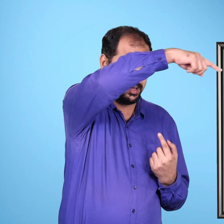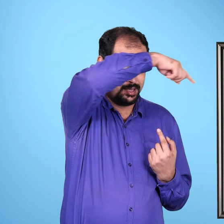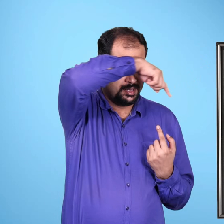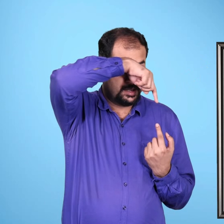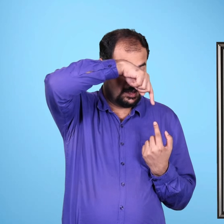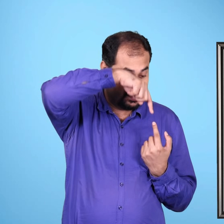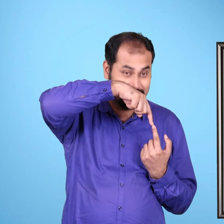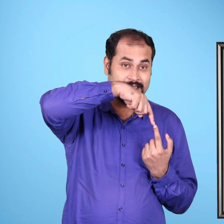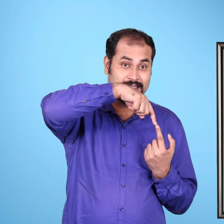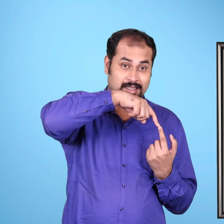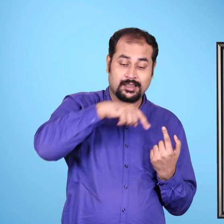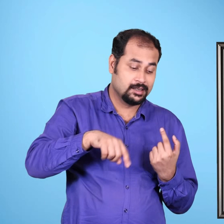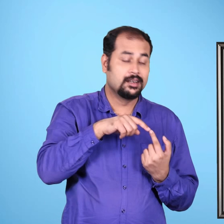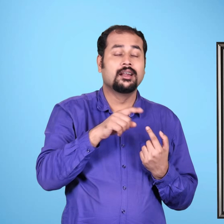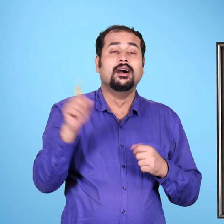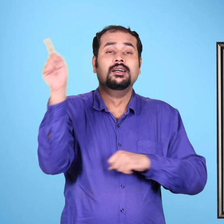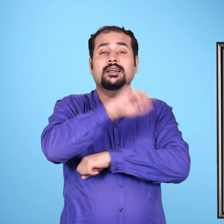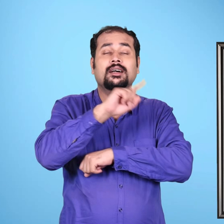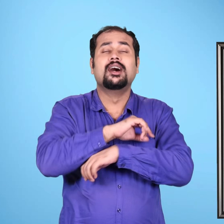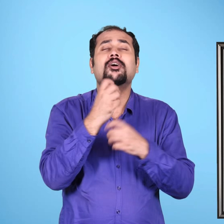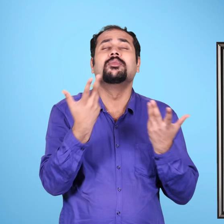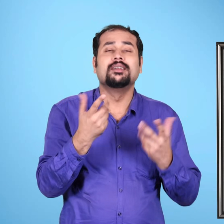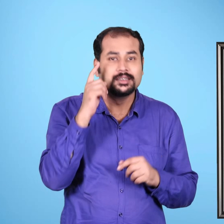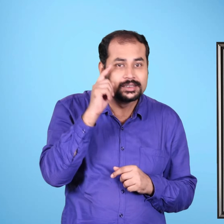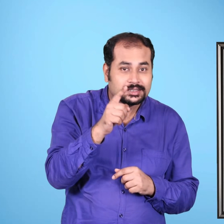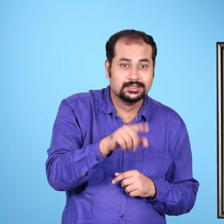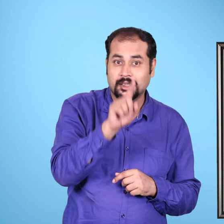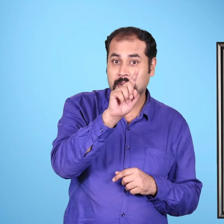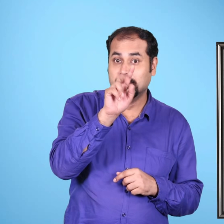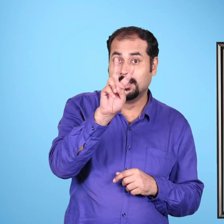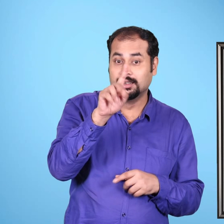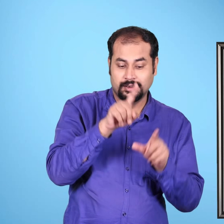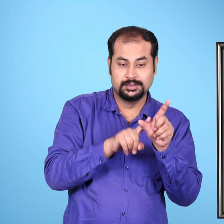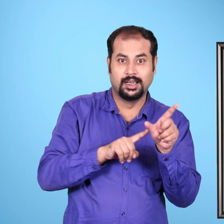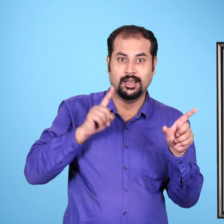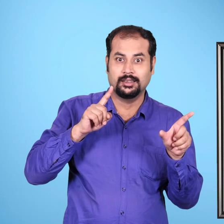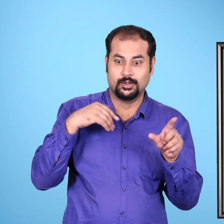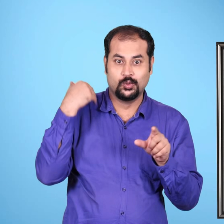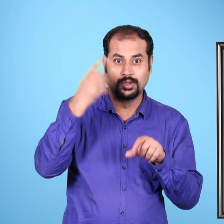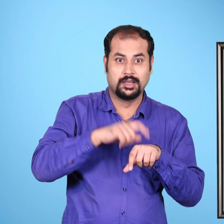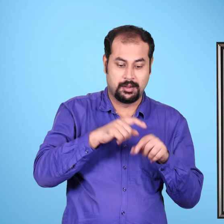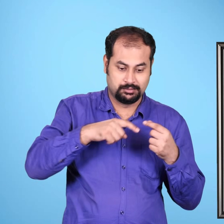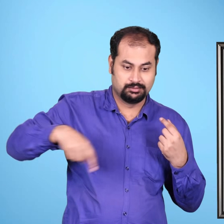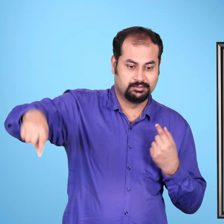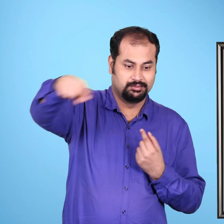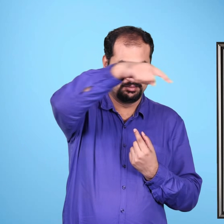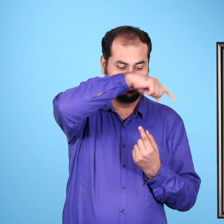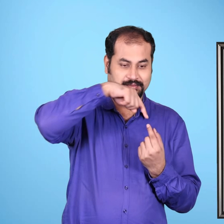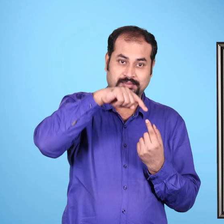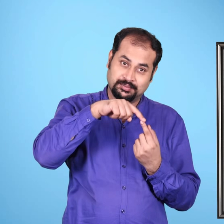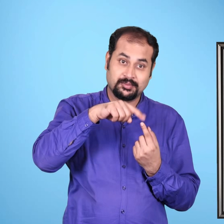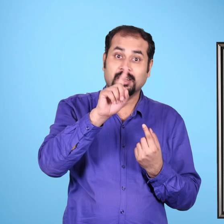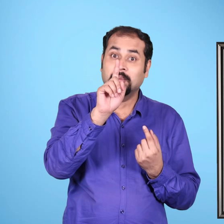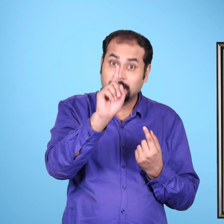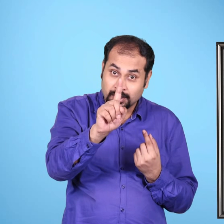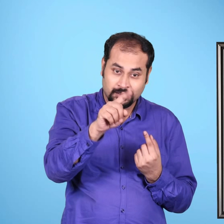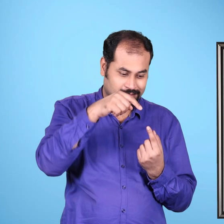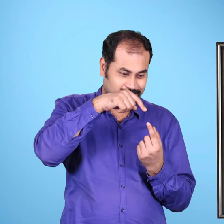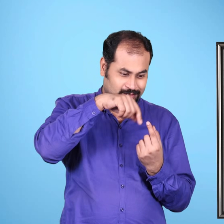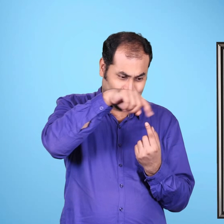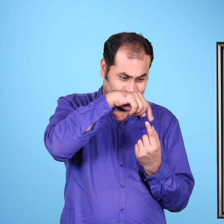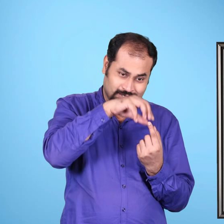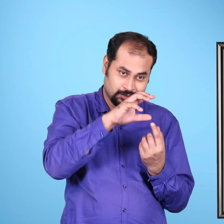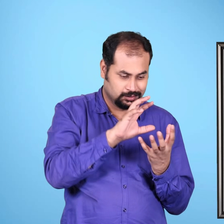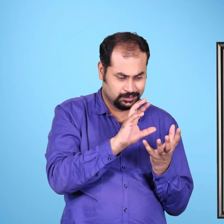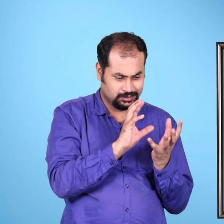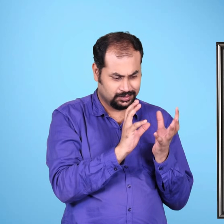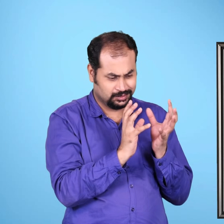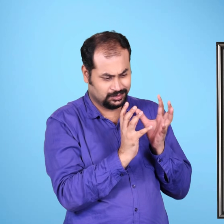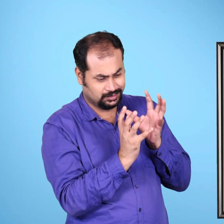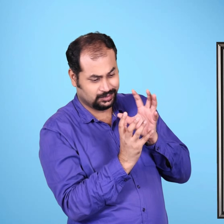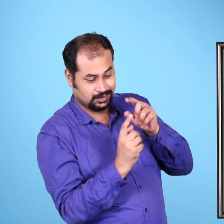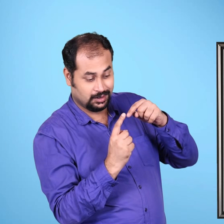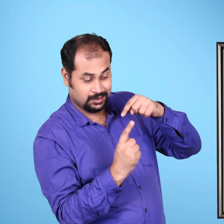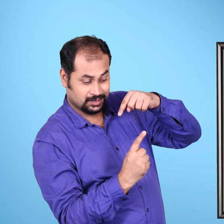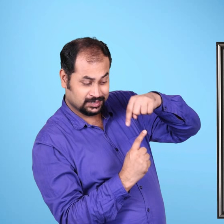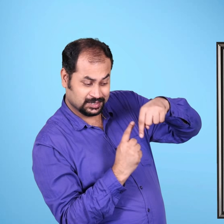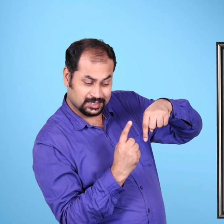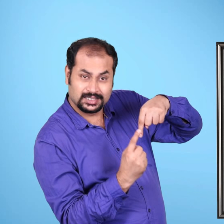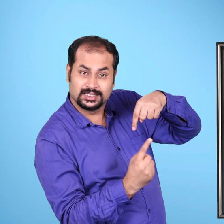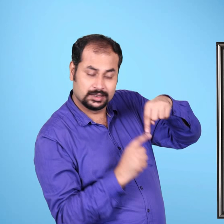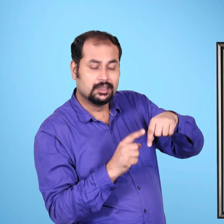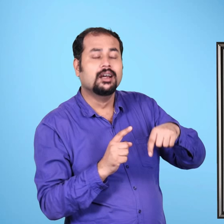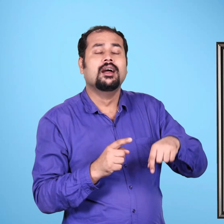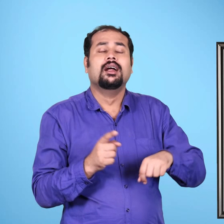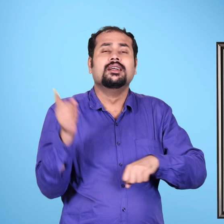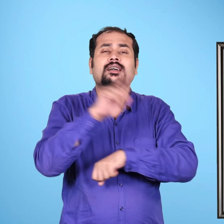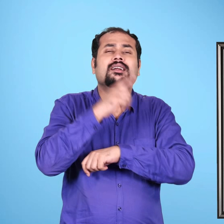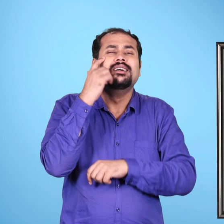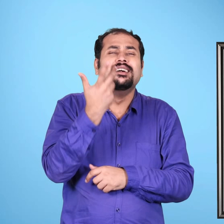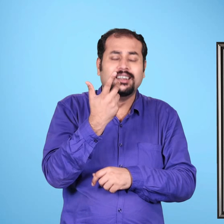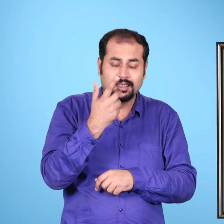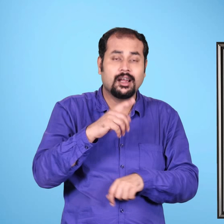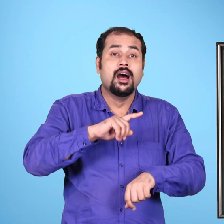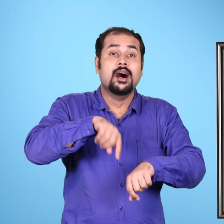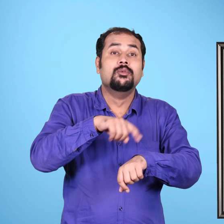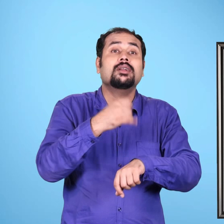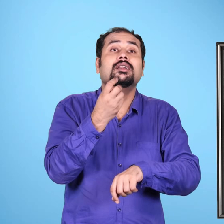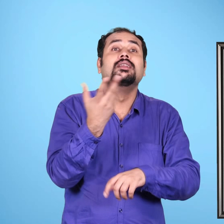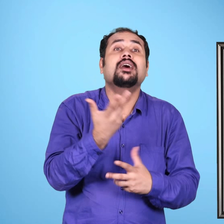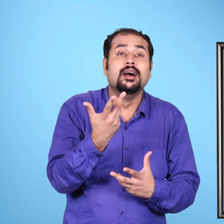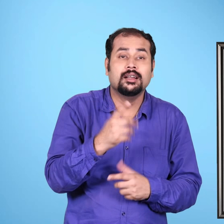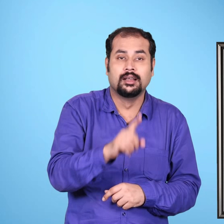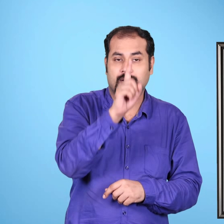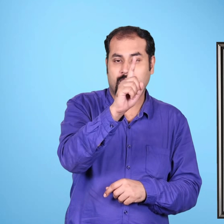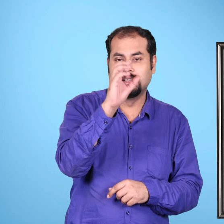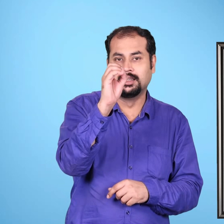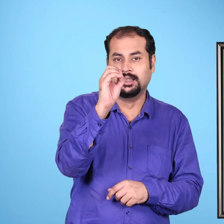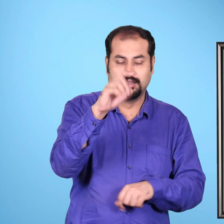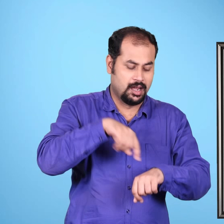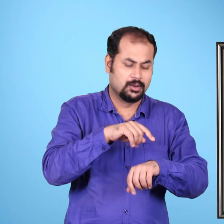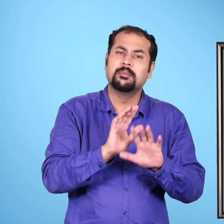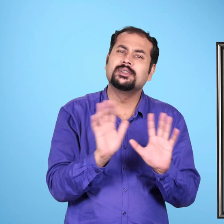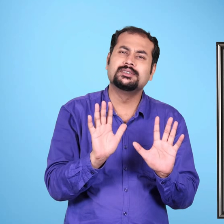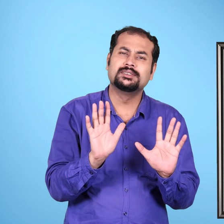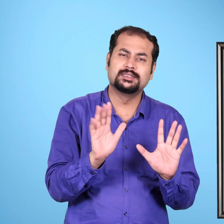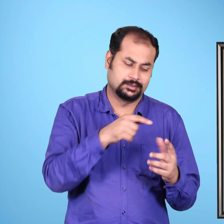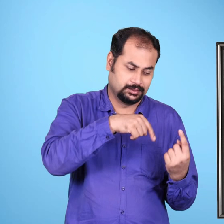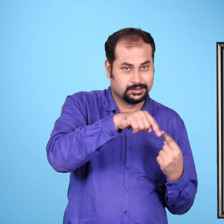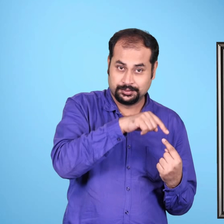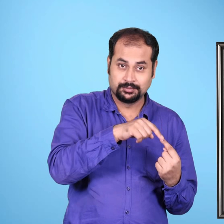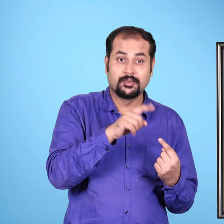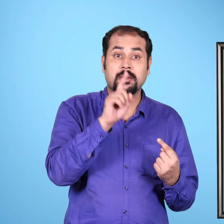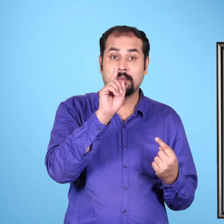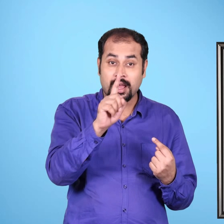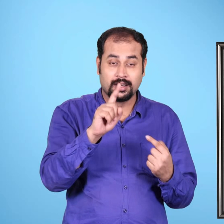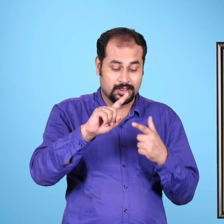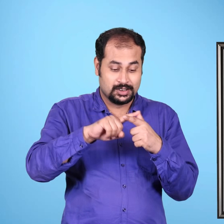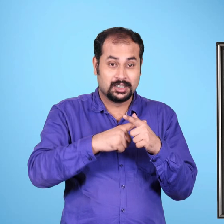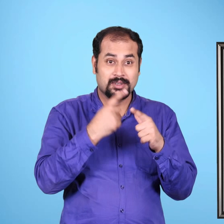around the sun, and about 10 hours for one rotation on its axis.